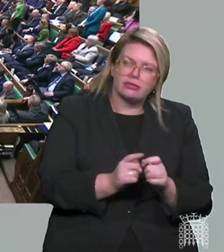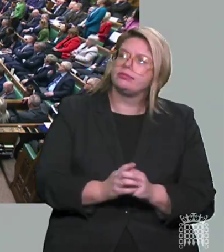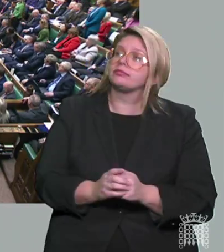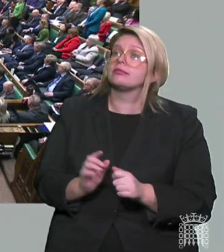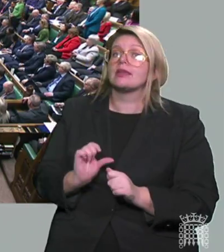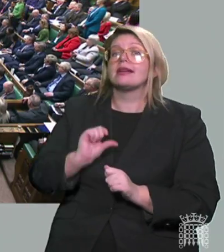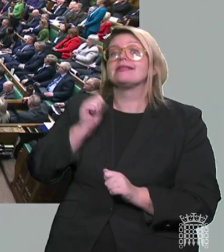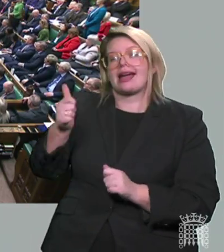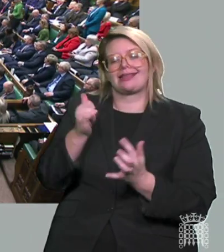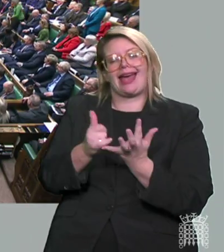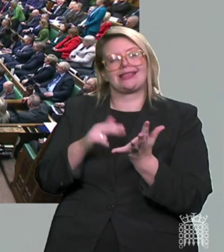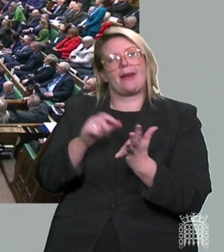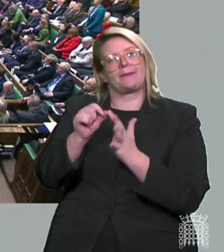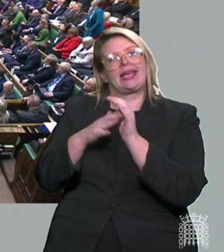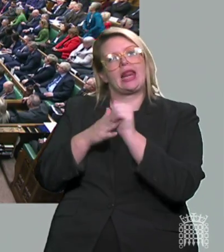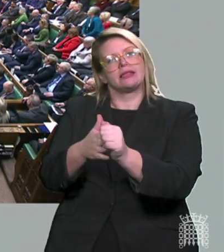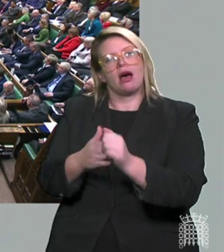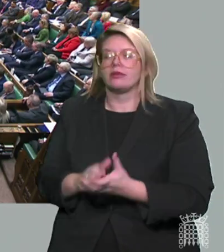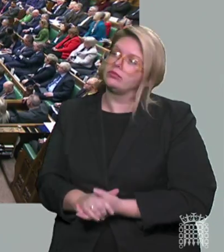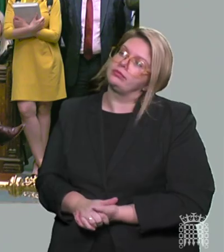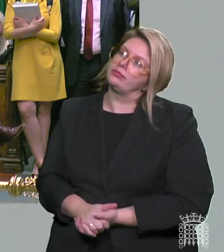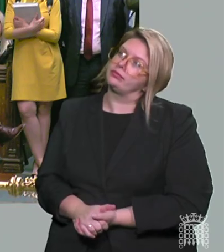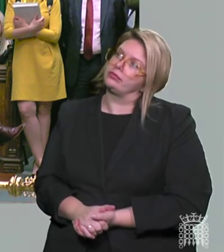I call the Scottish National party spokesperson.